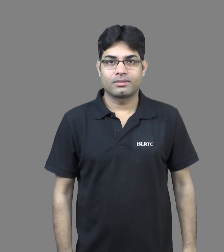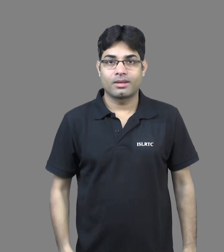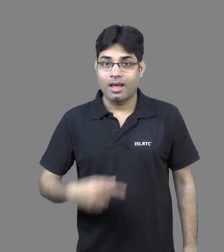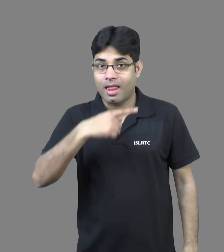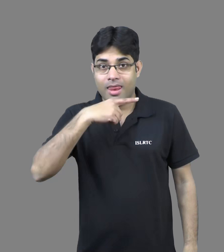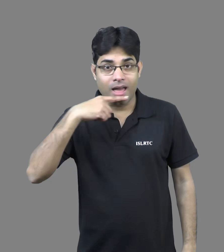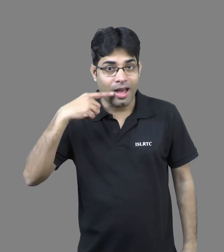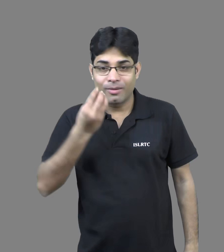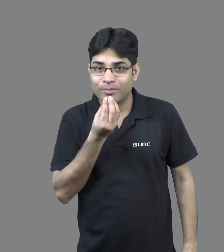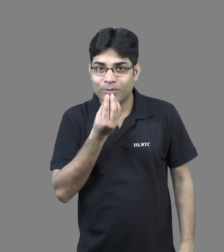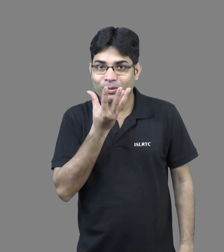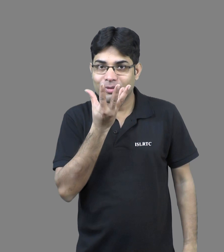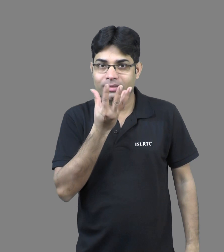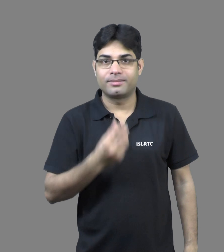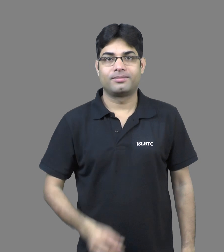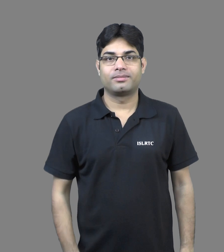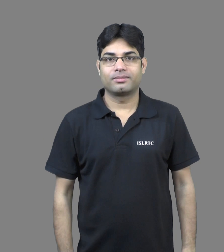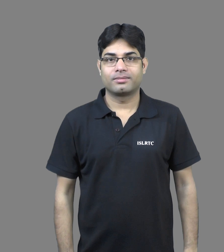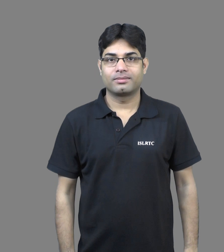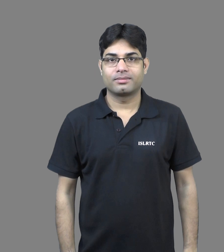Rose